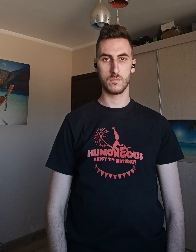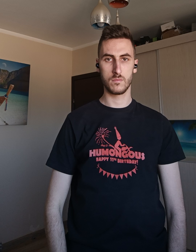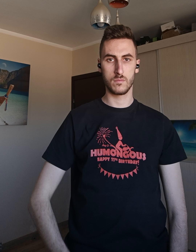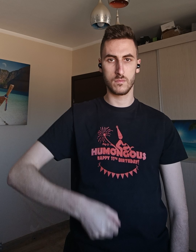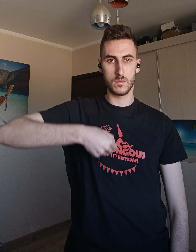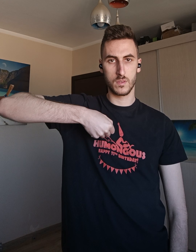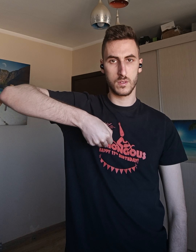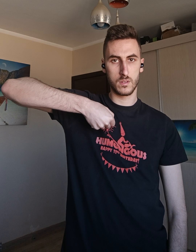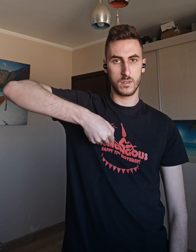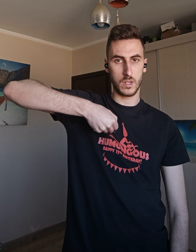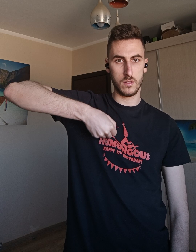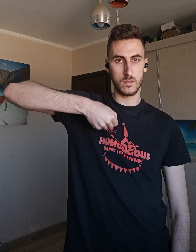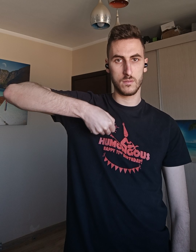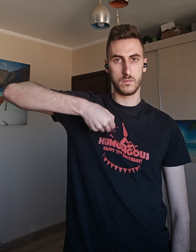שקית